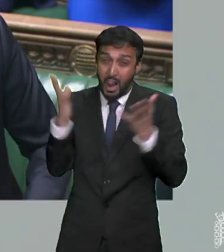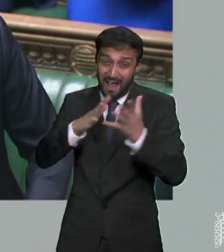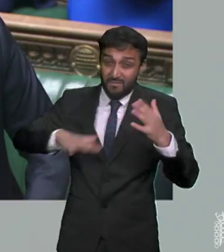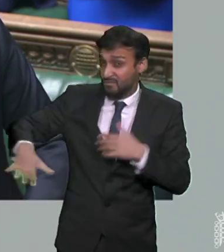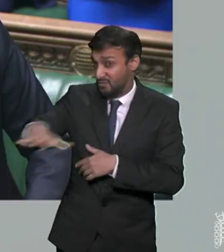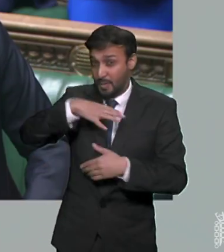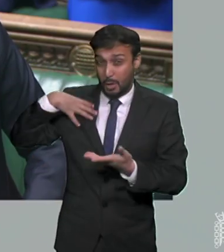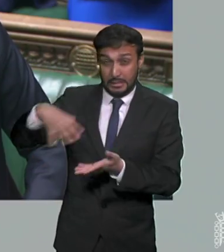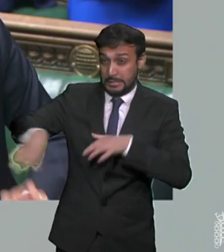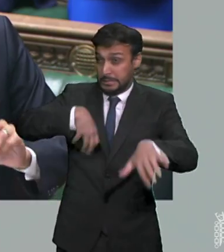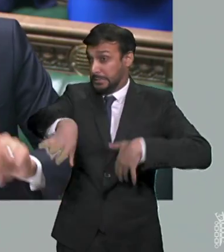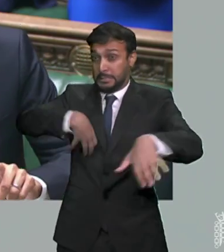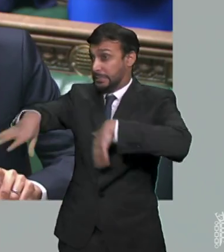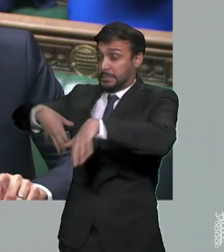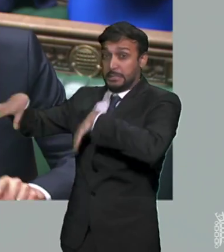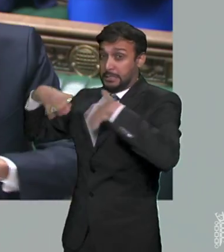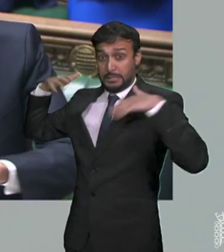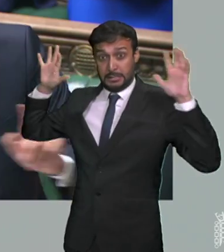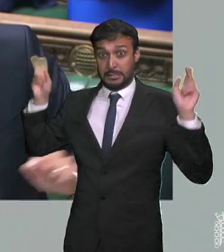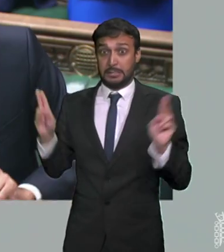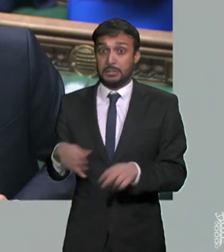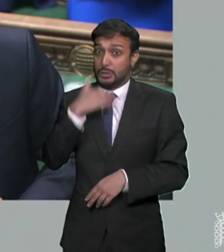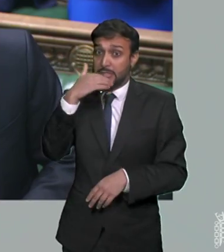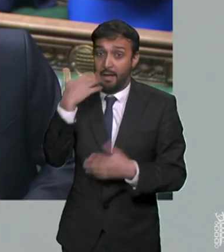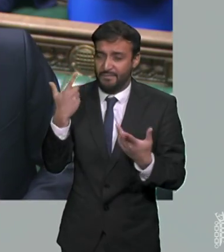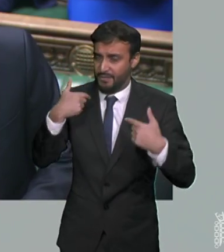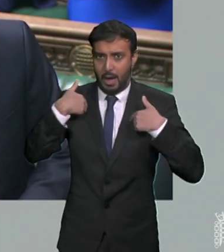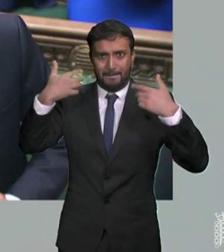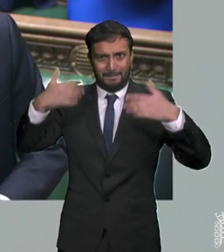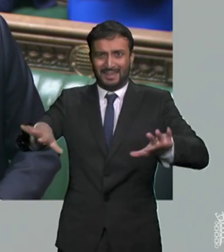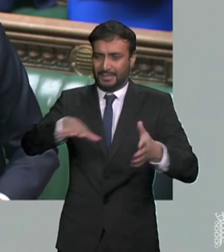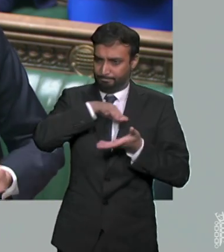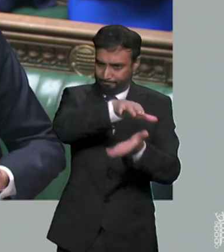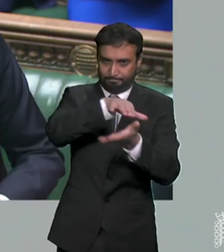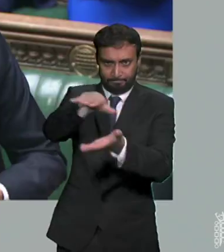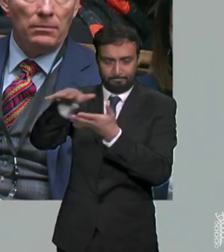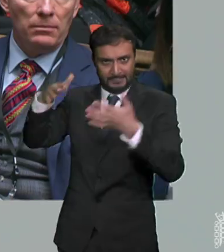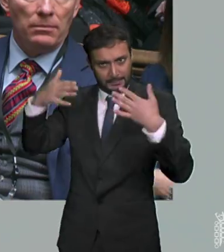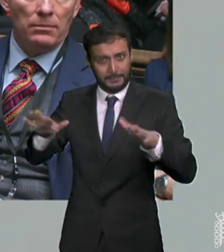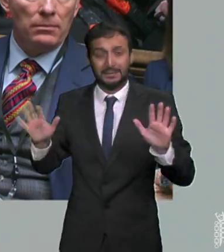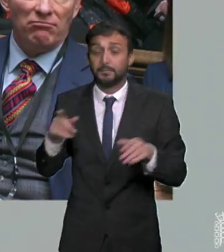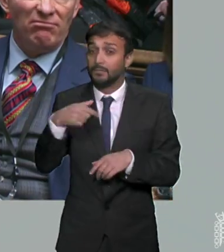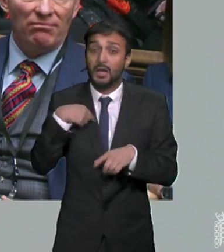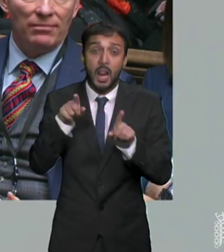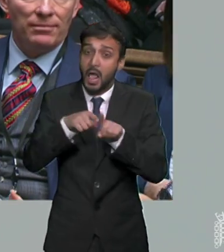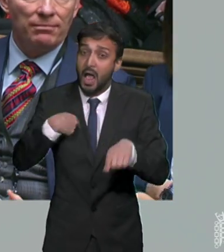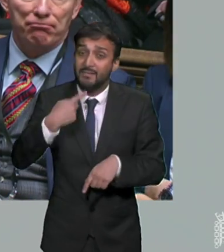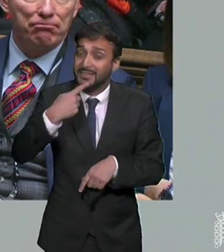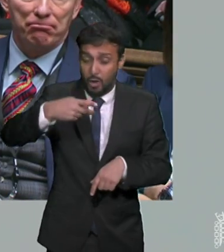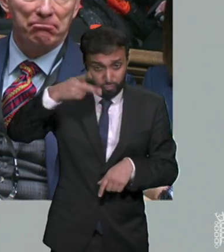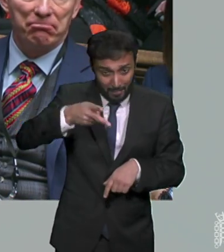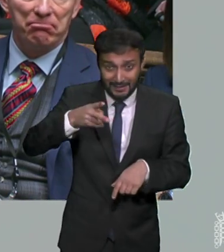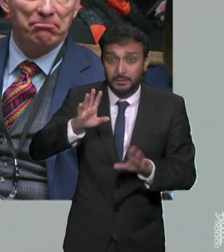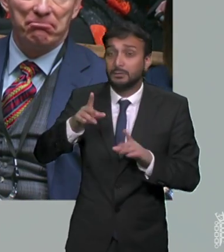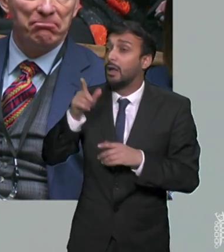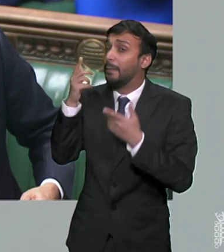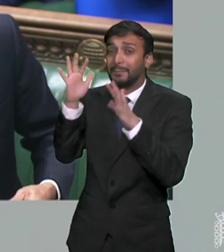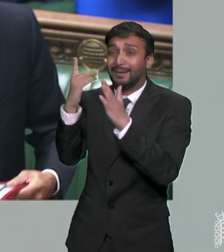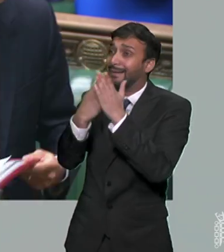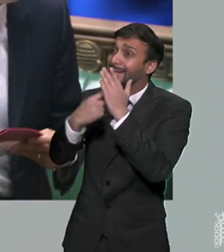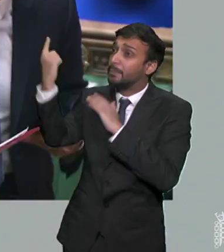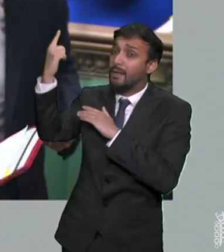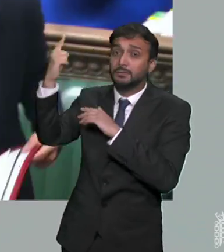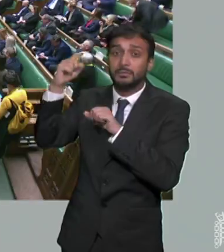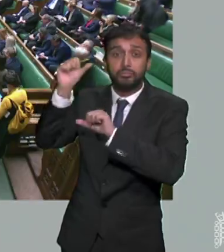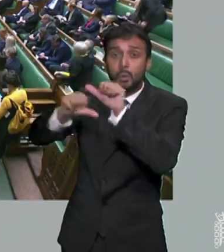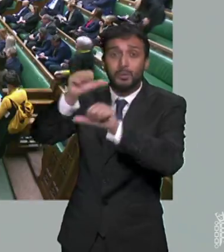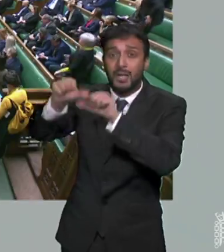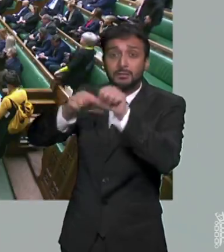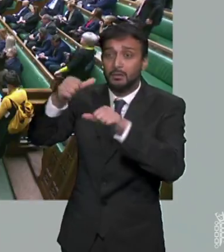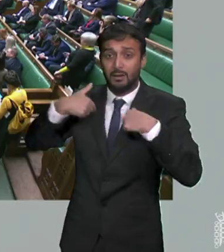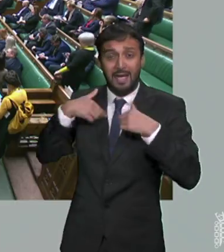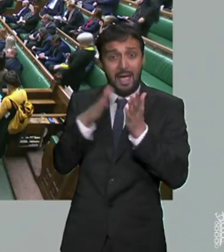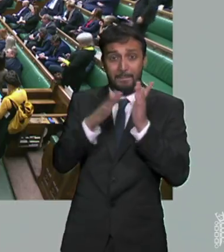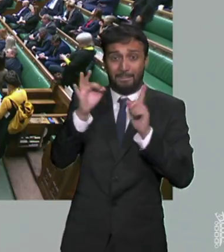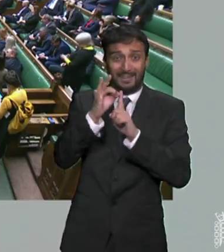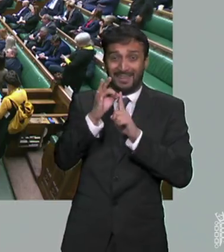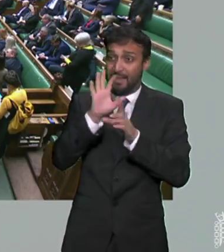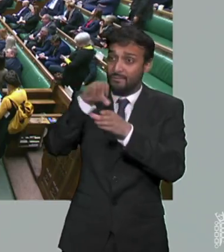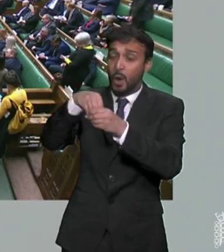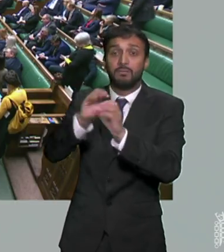We heard recommendations from the shadow Chancellor, but it was right that her suggestions, and everyone else’s, went through an independent process where Ministers were not involved in the decisions.